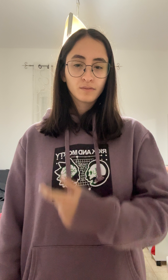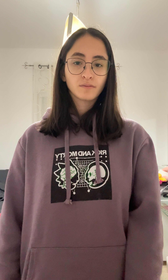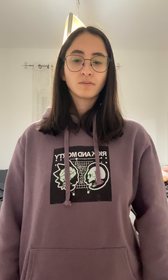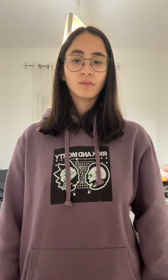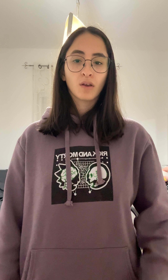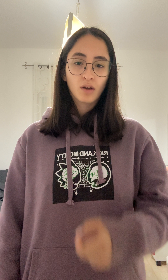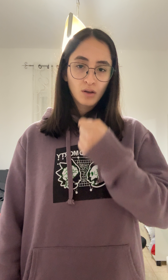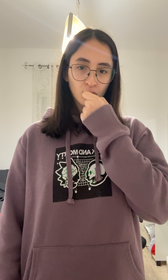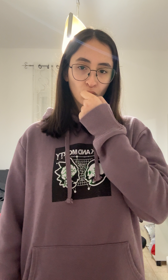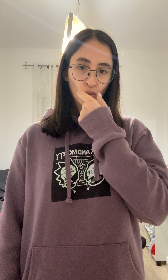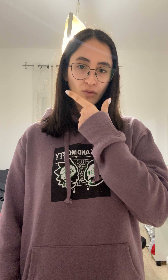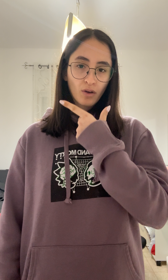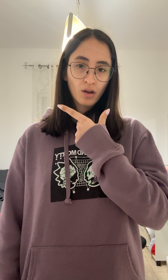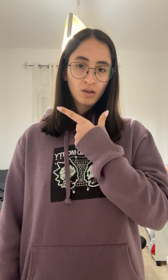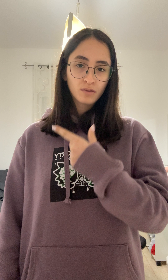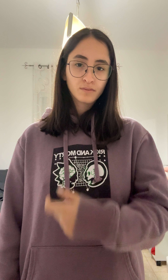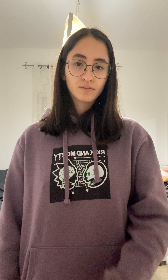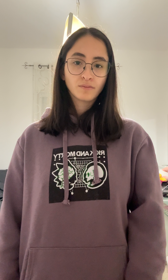תרופה